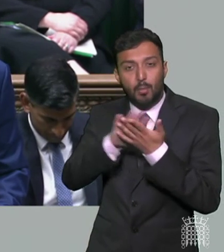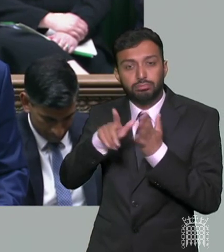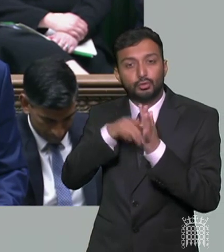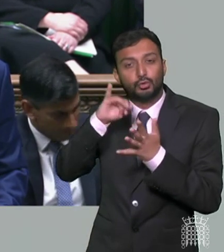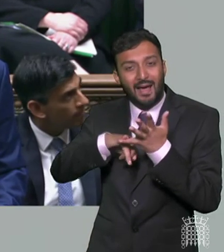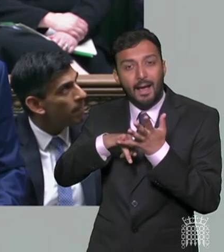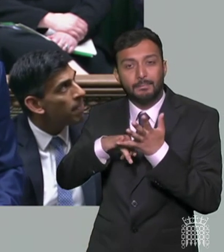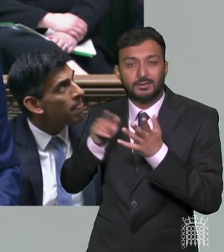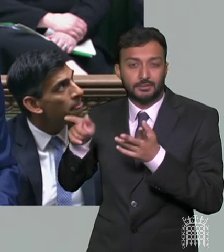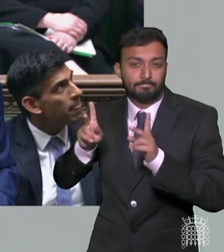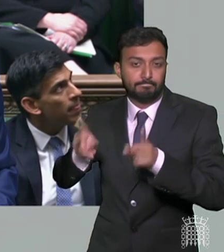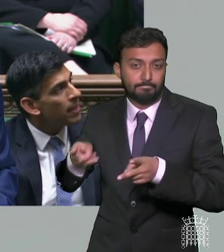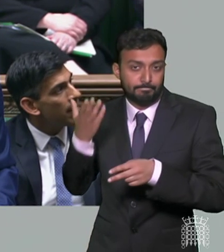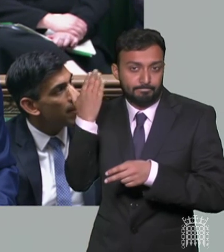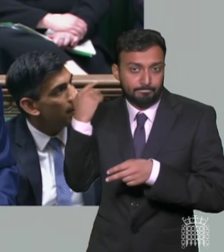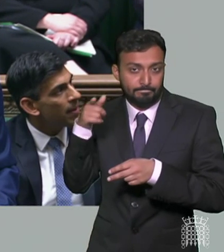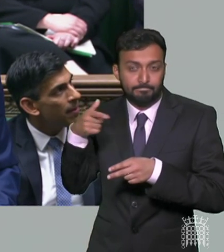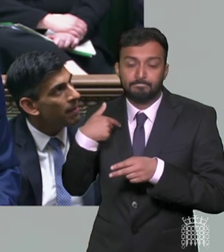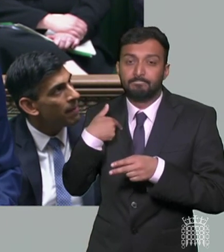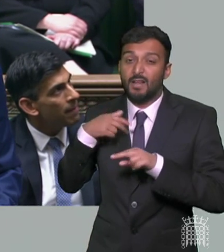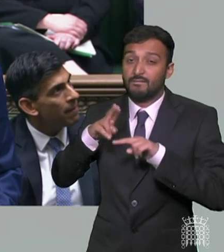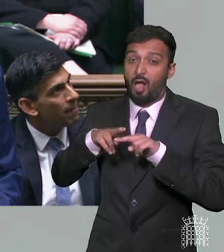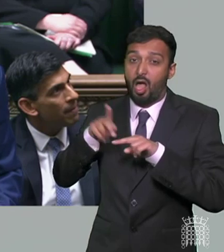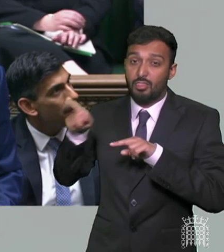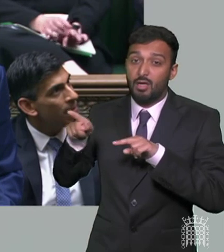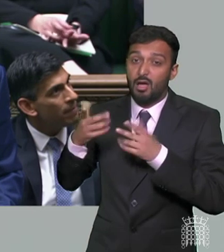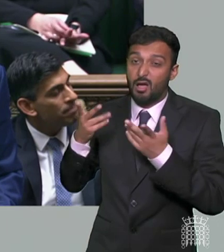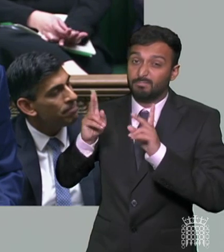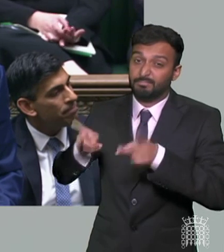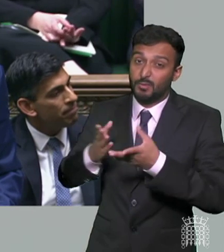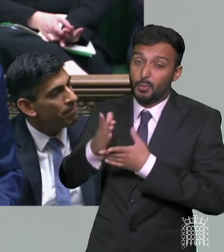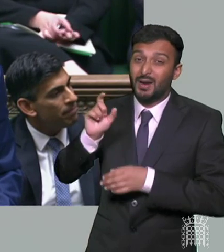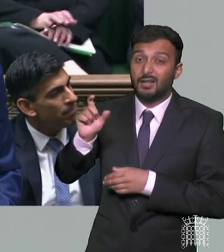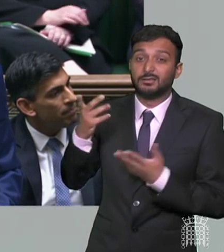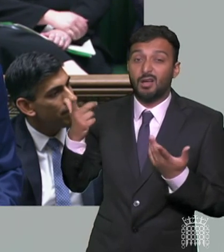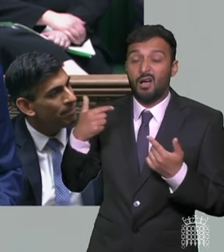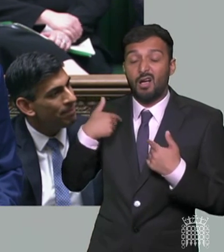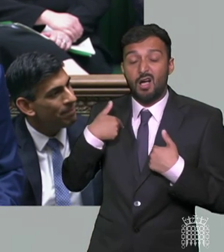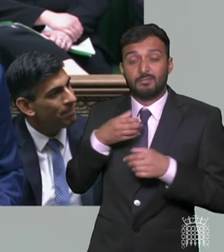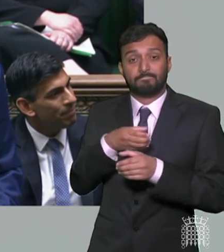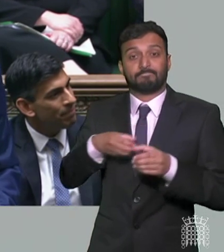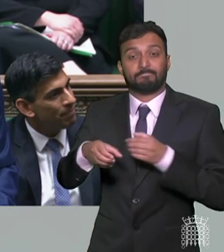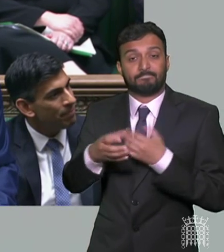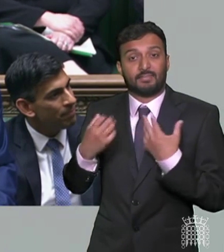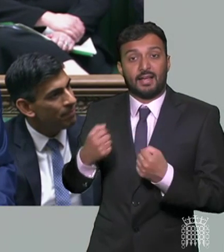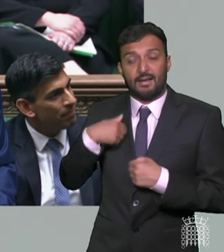I lost my father at a young age to cancer and I know first hand the pain that her family must be feeling.